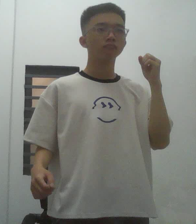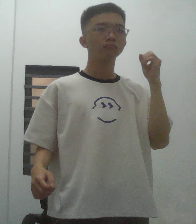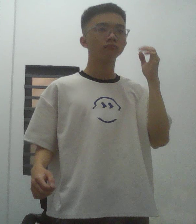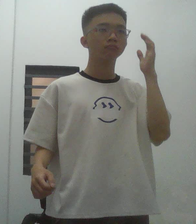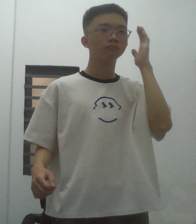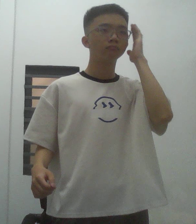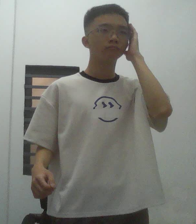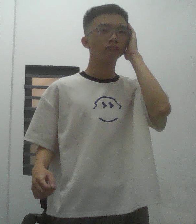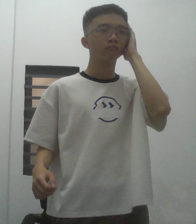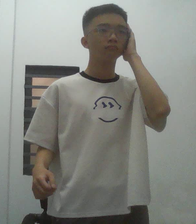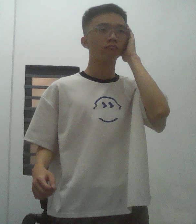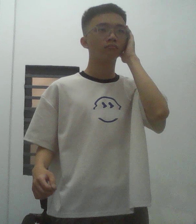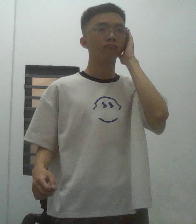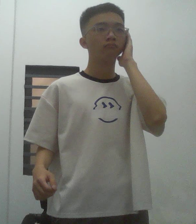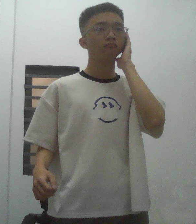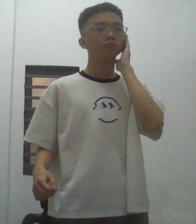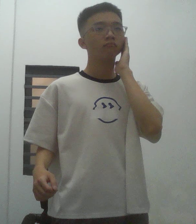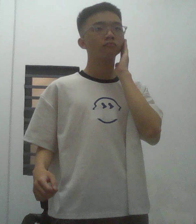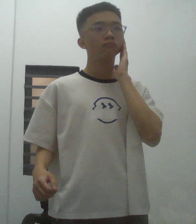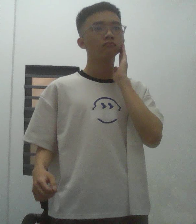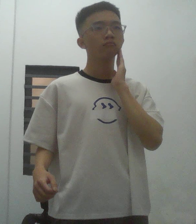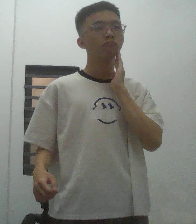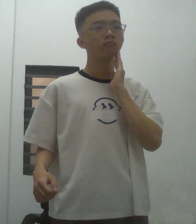dep